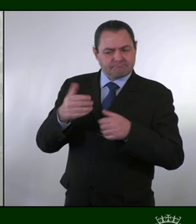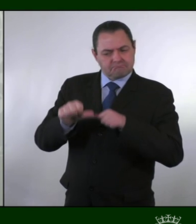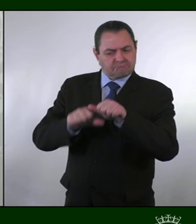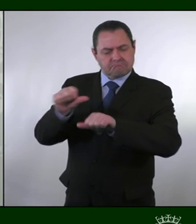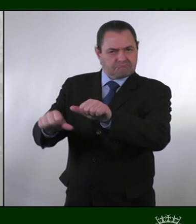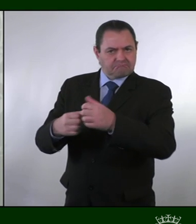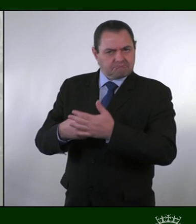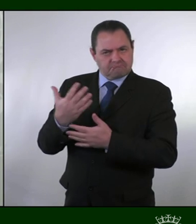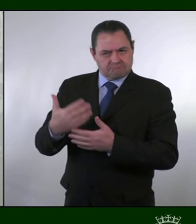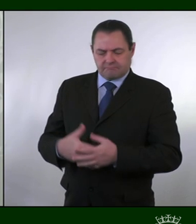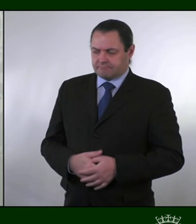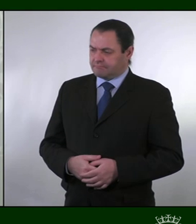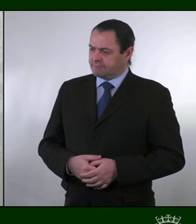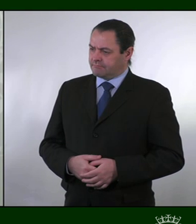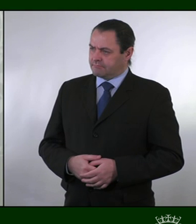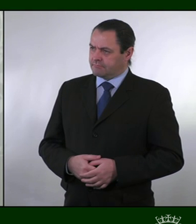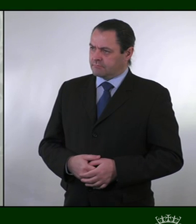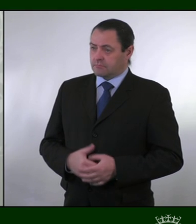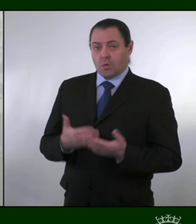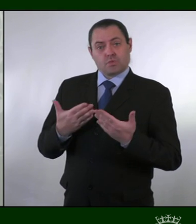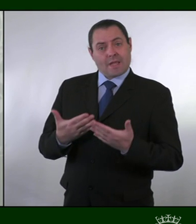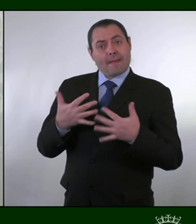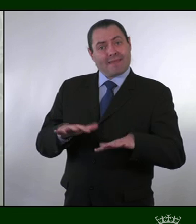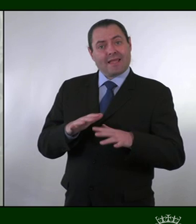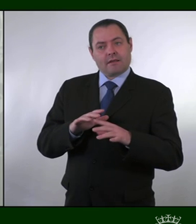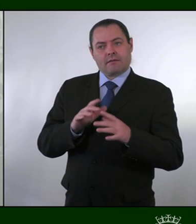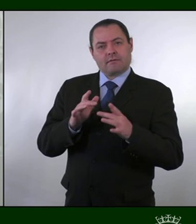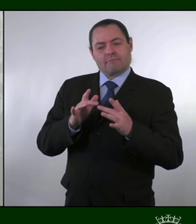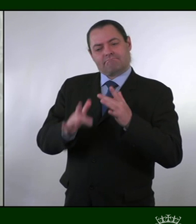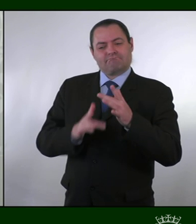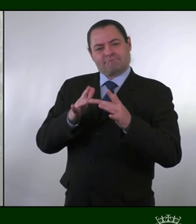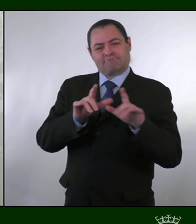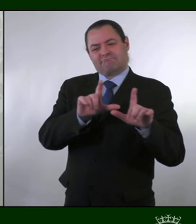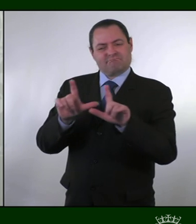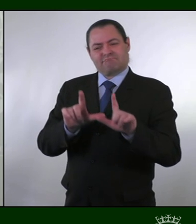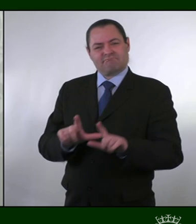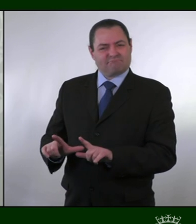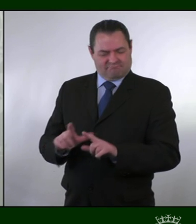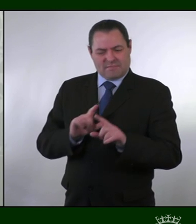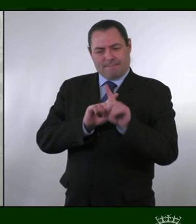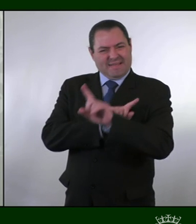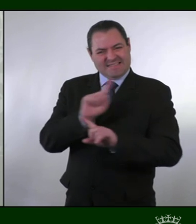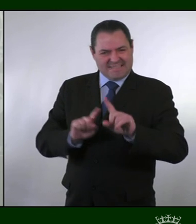This morning, I had virtual meetings with ministerial colleagues and others.